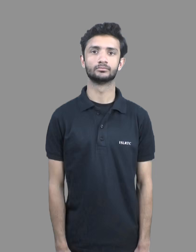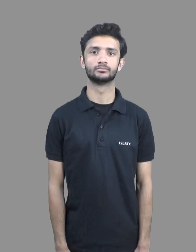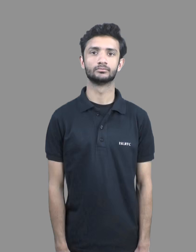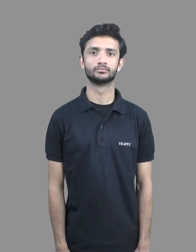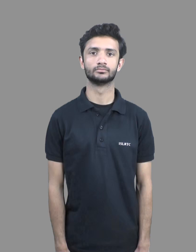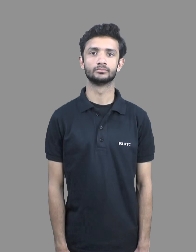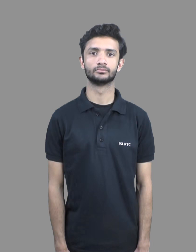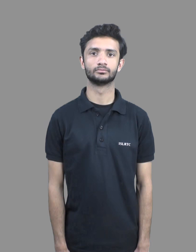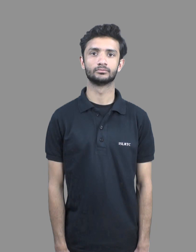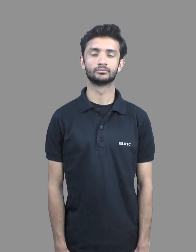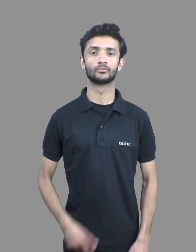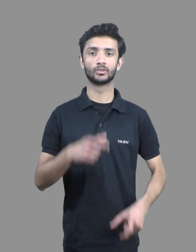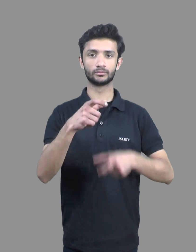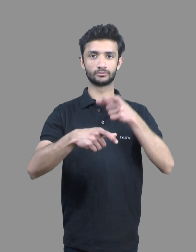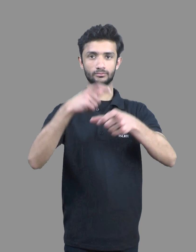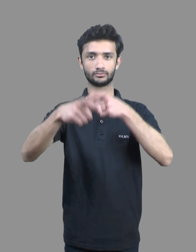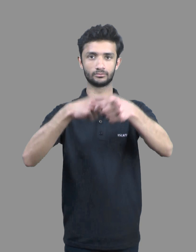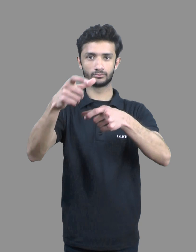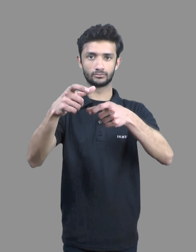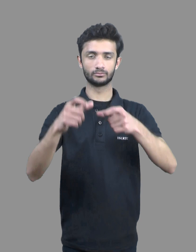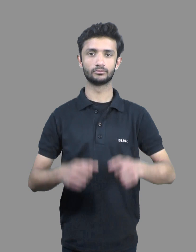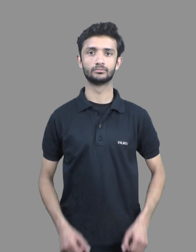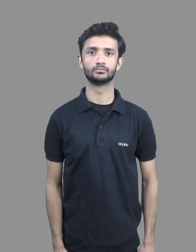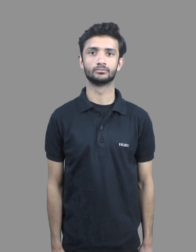Morphology